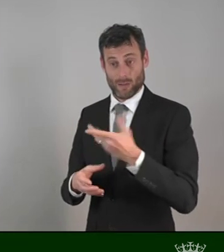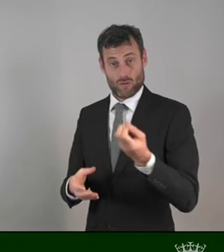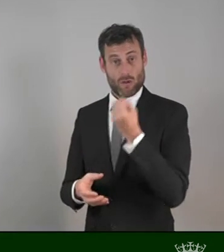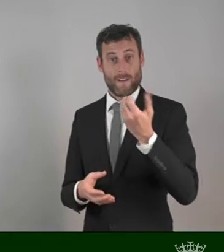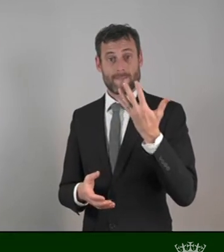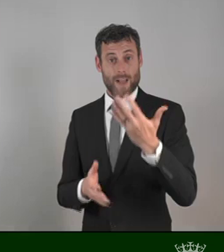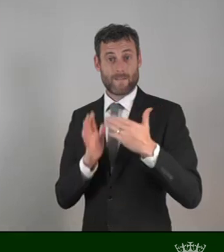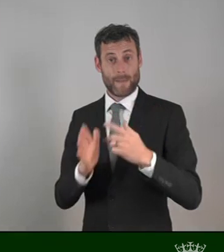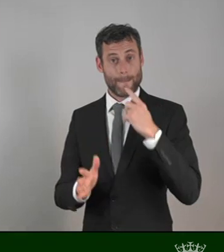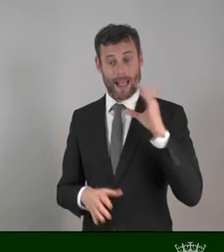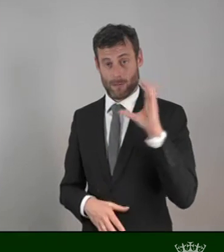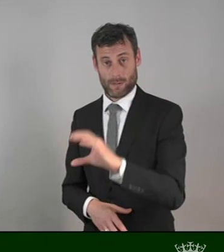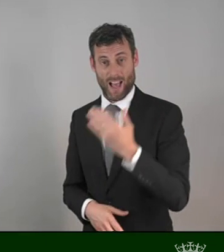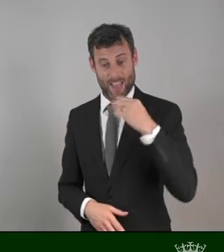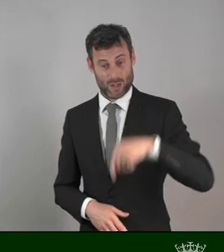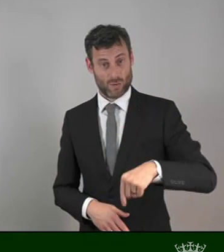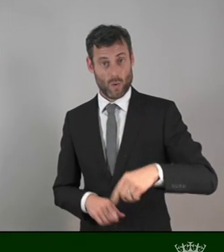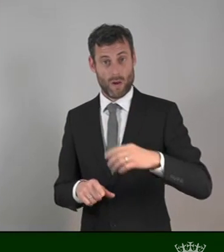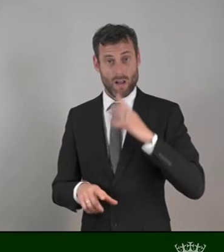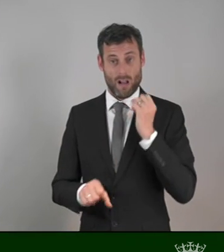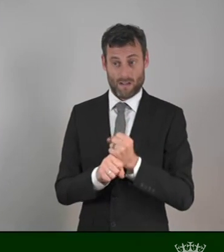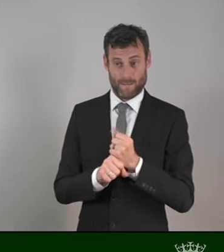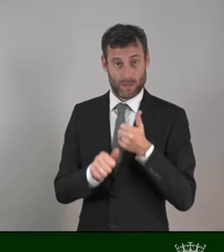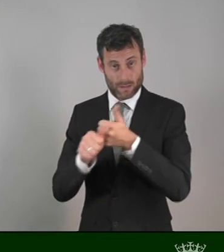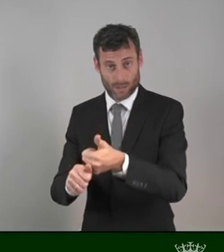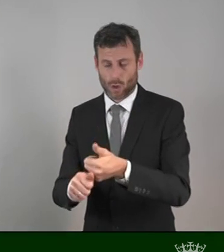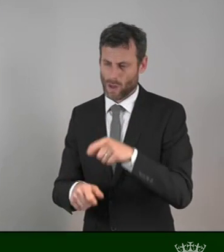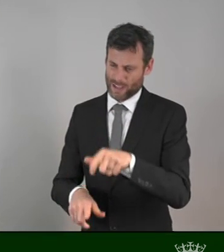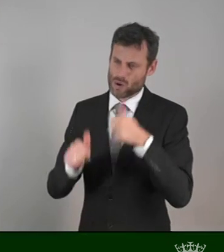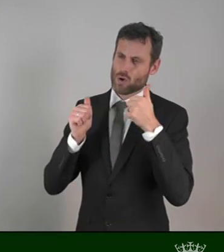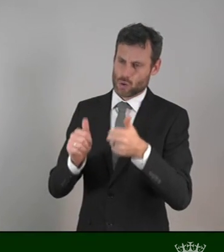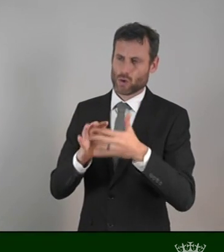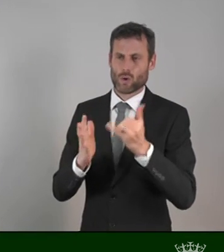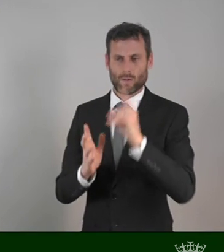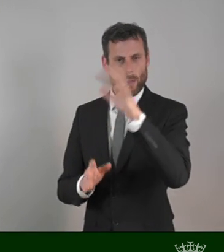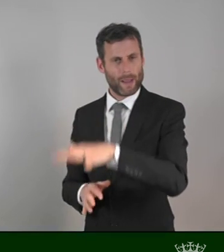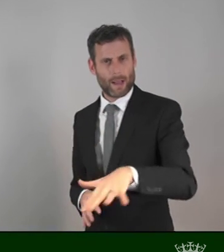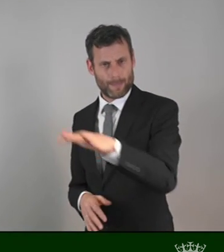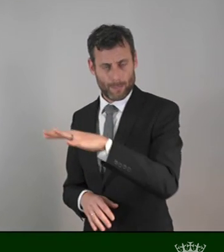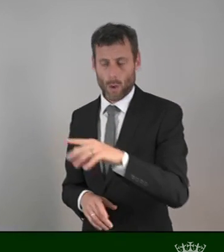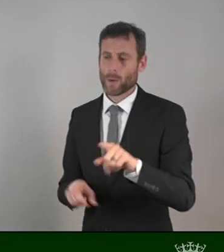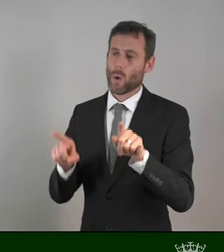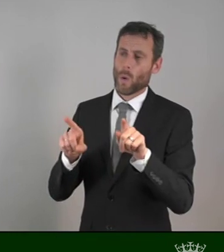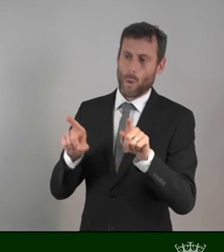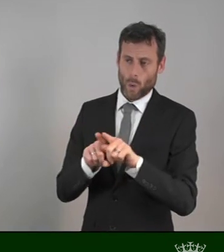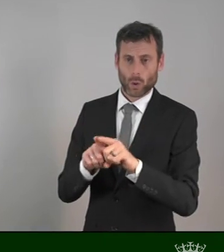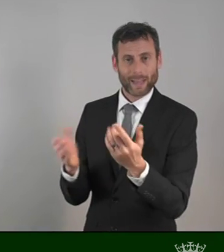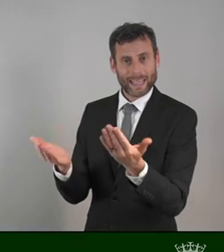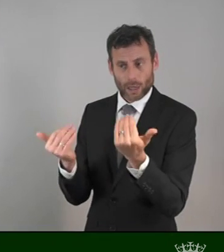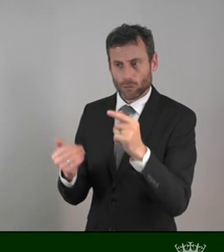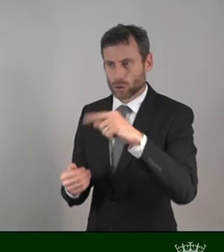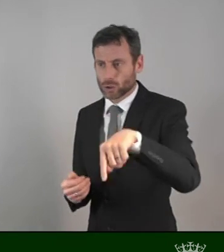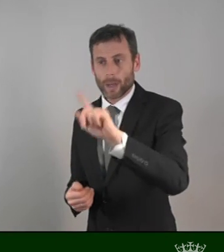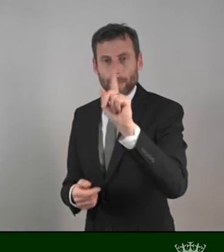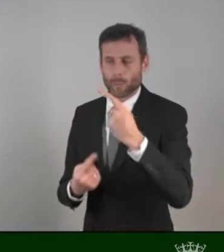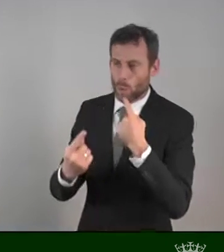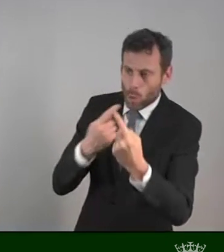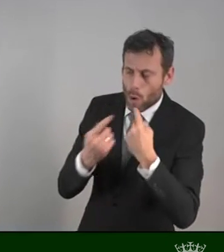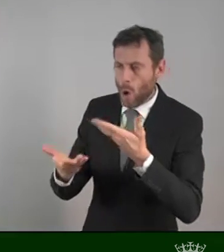Does the Prime Minister agree that that is excellent news for Carshalton and Wallington patients, and will he encourage my constituents to get involved with the consultation on where the new hospital should go?